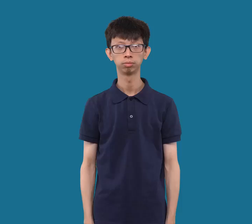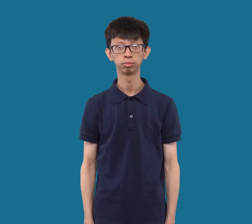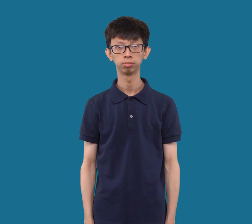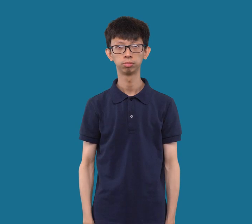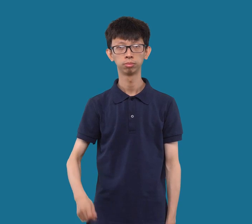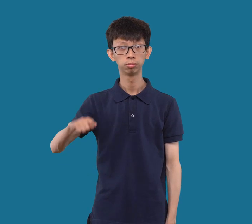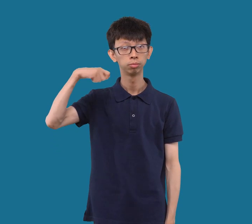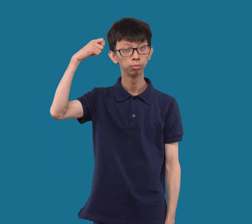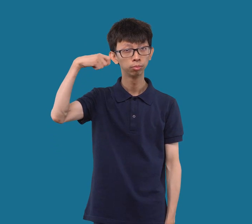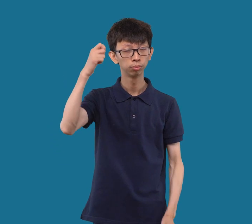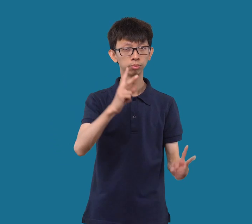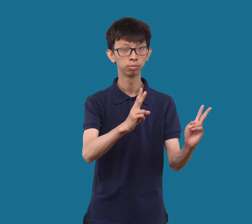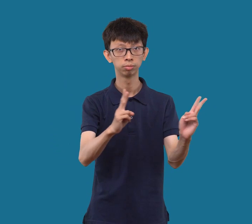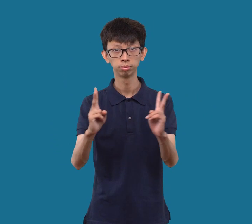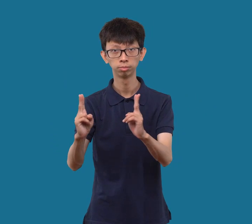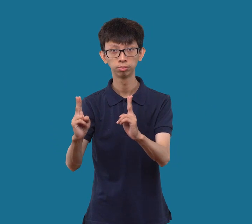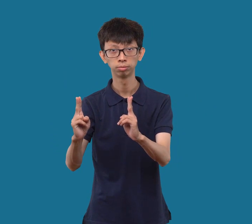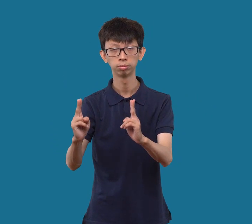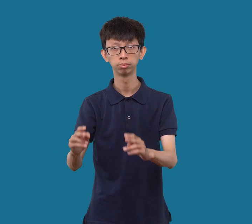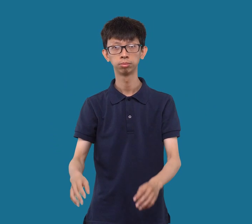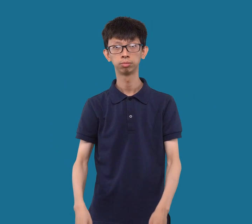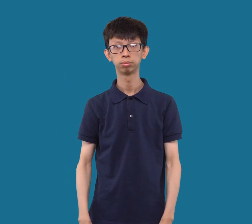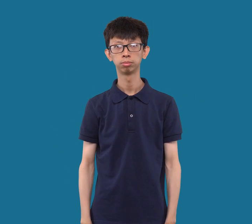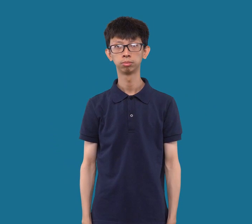dựng phim